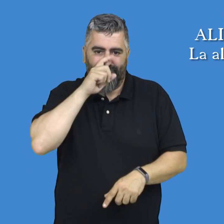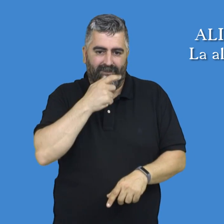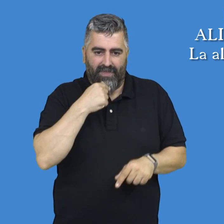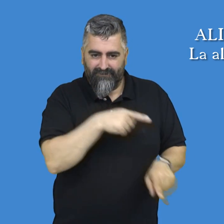fácil